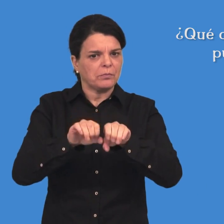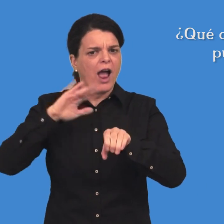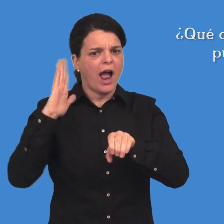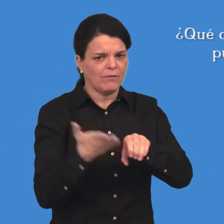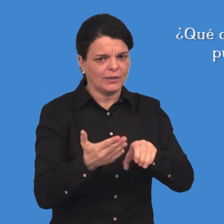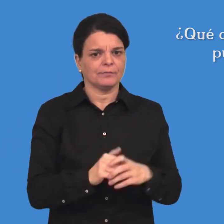afectar